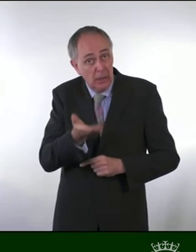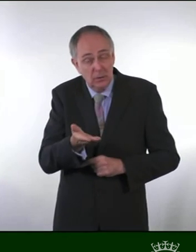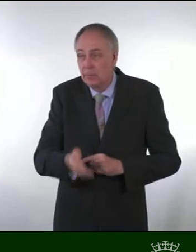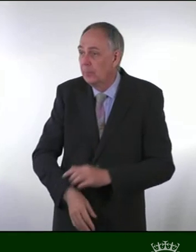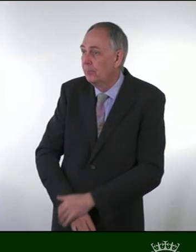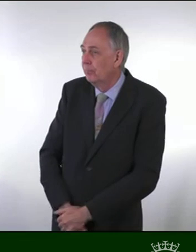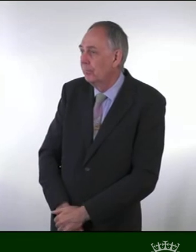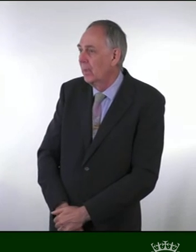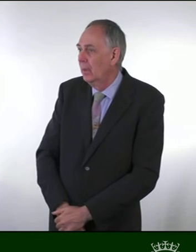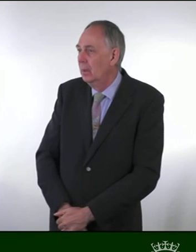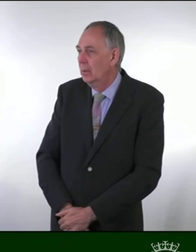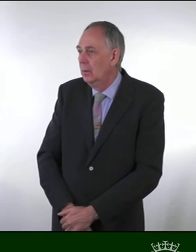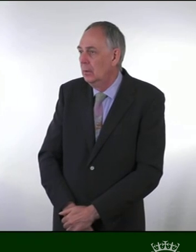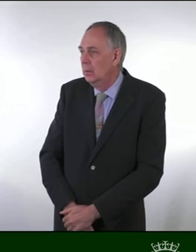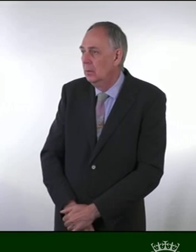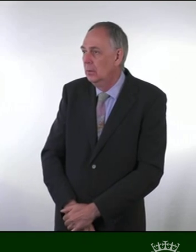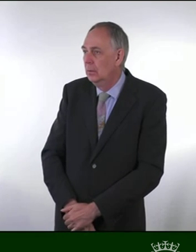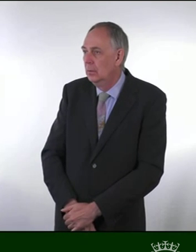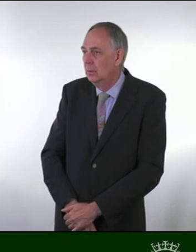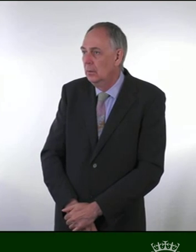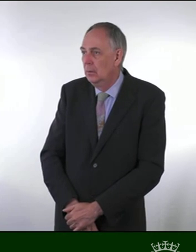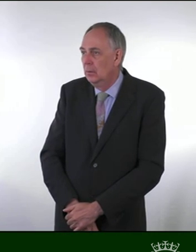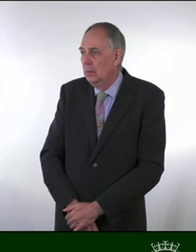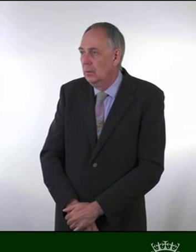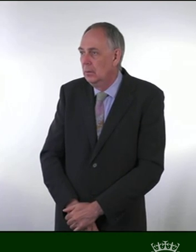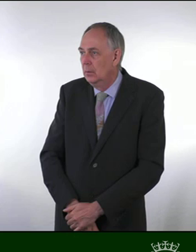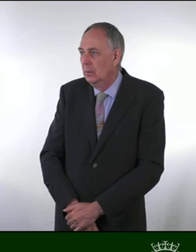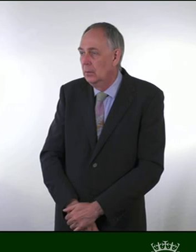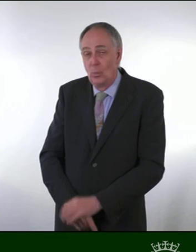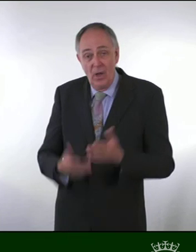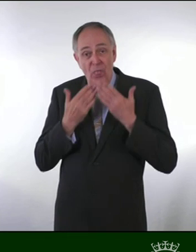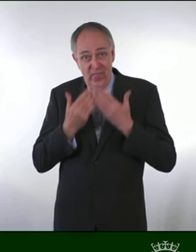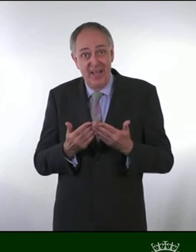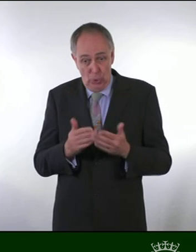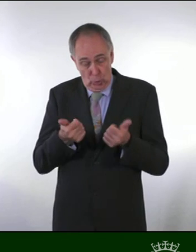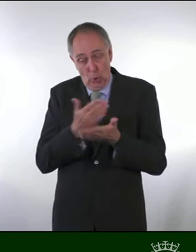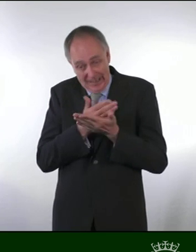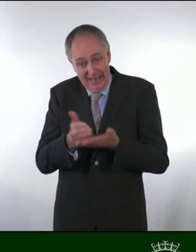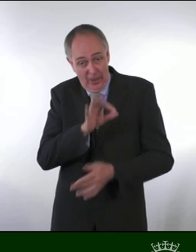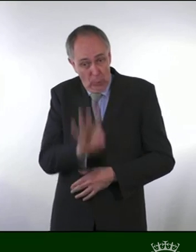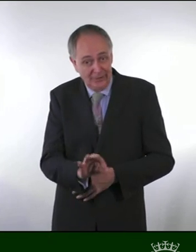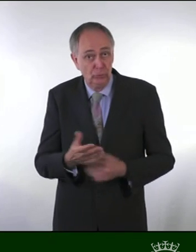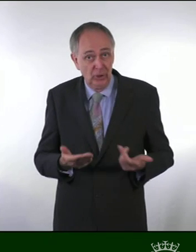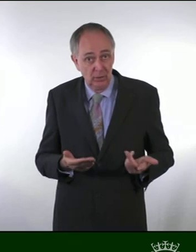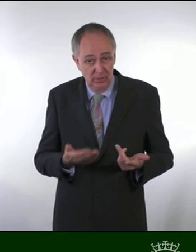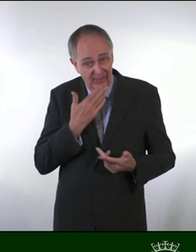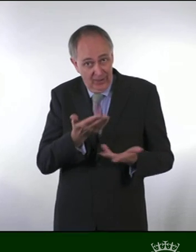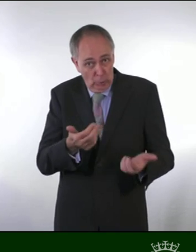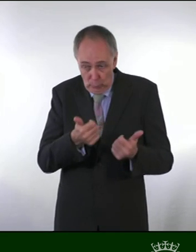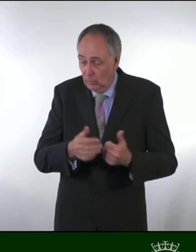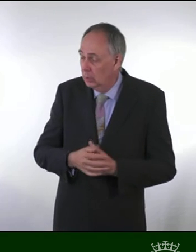I congratulate my right honourable Friend on the kind of detailed forensic question that we could have had earlier on.